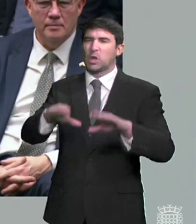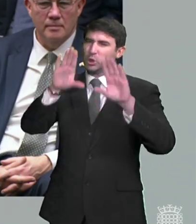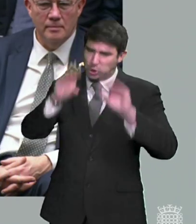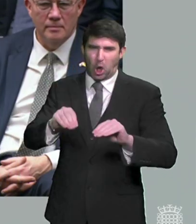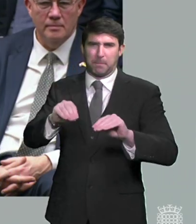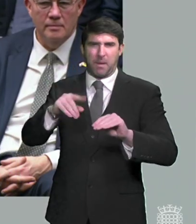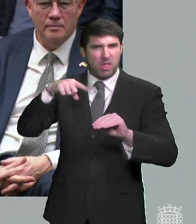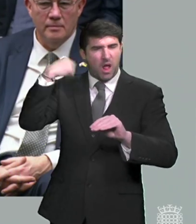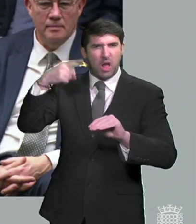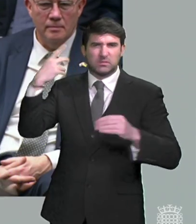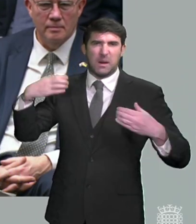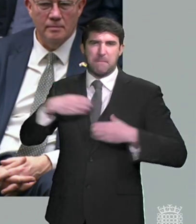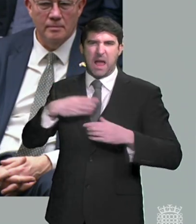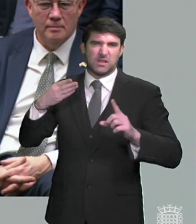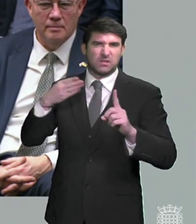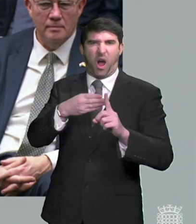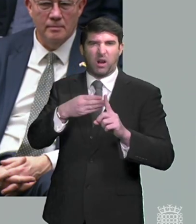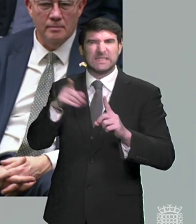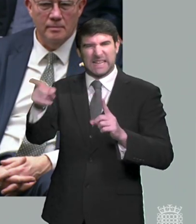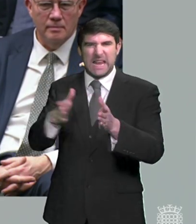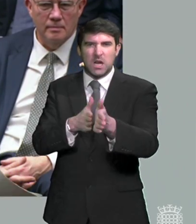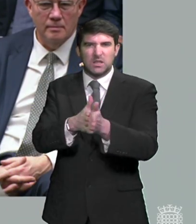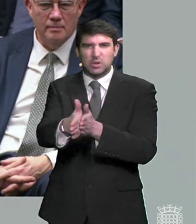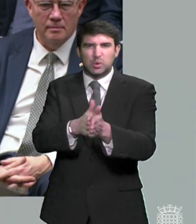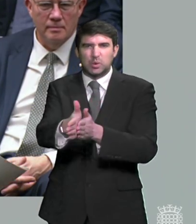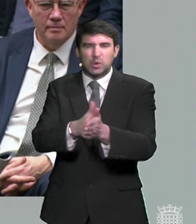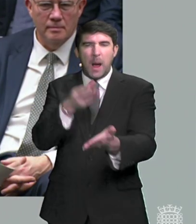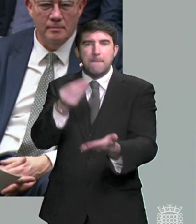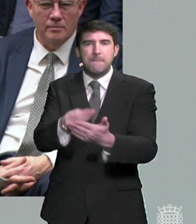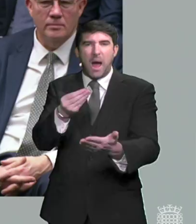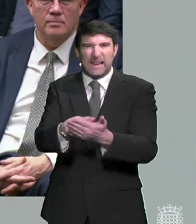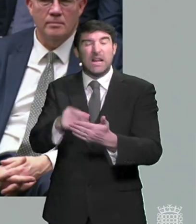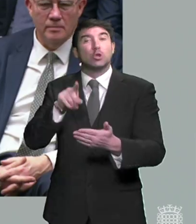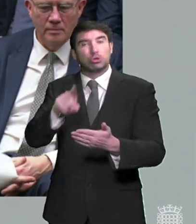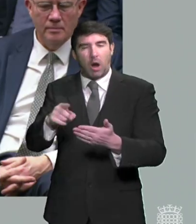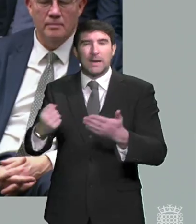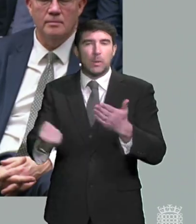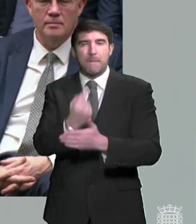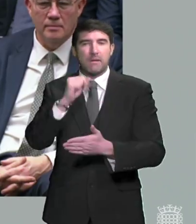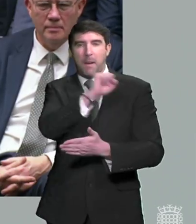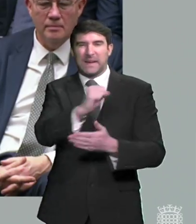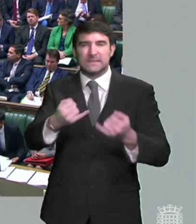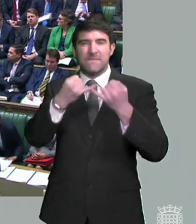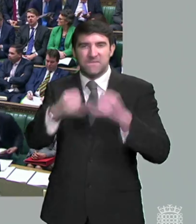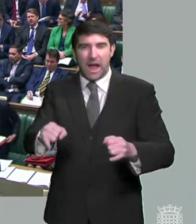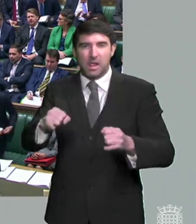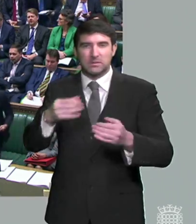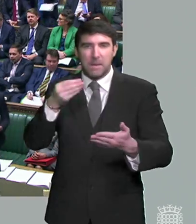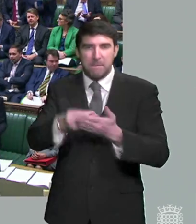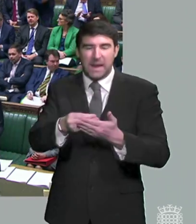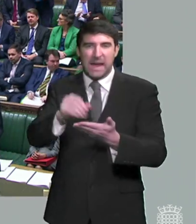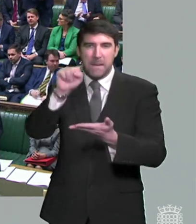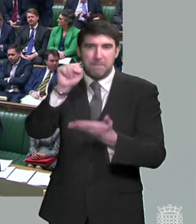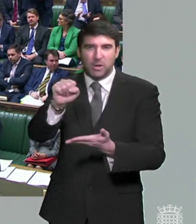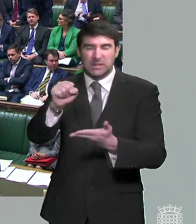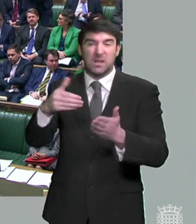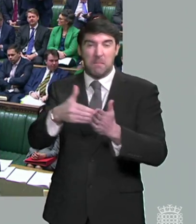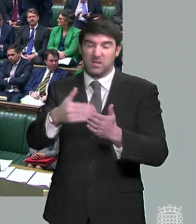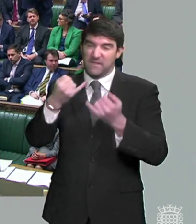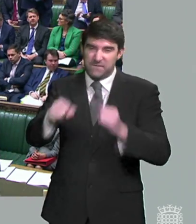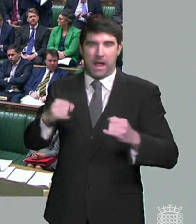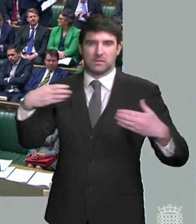This tax is a fill-up for a failed Mayor’s budget and a failed Mayor.